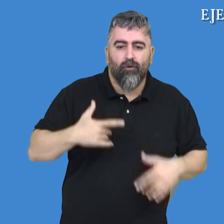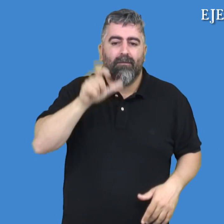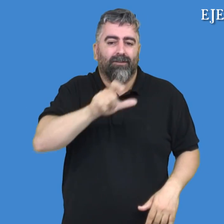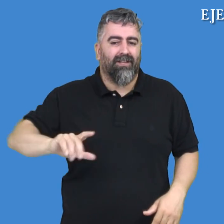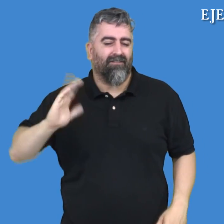persona